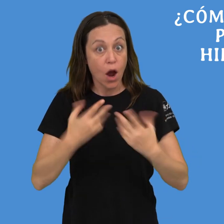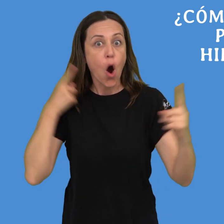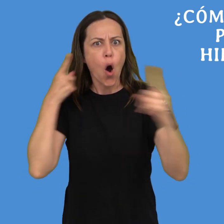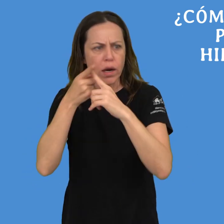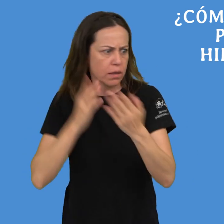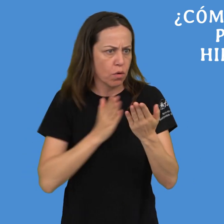objetivo